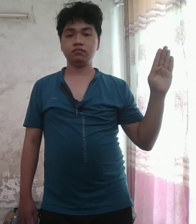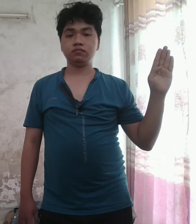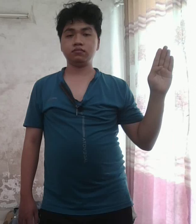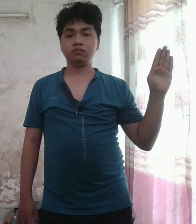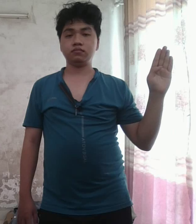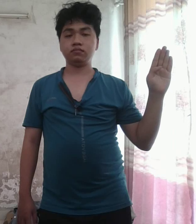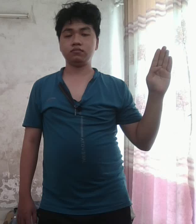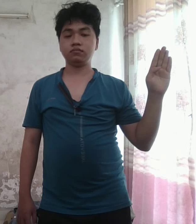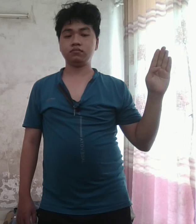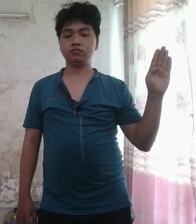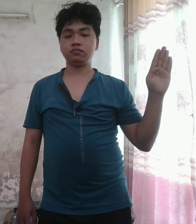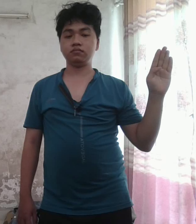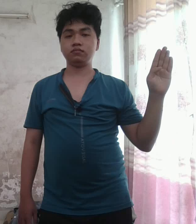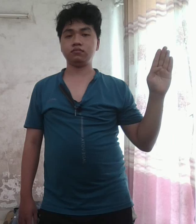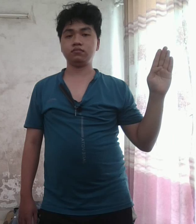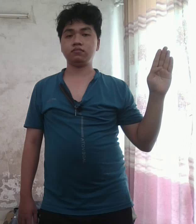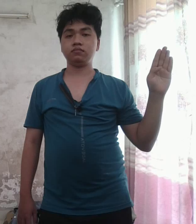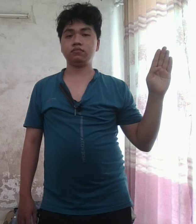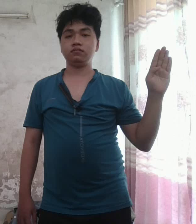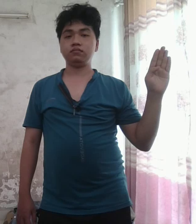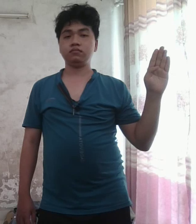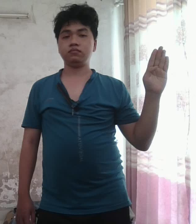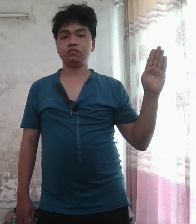b